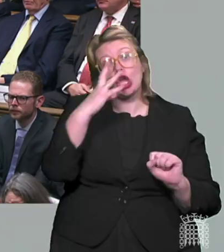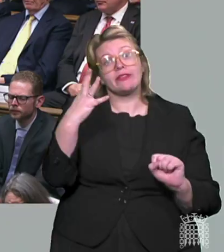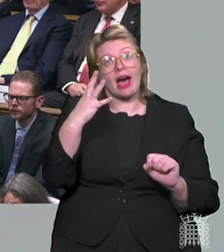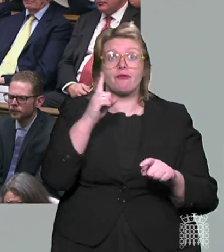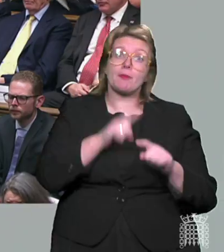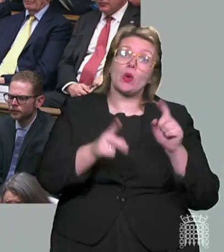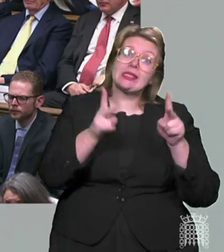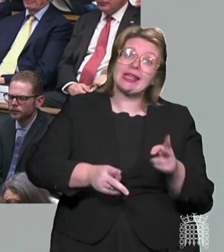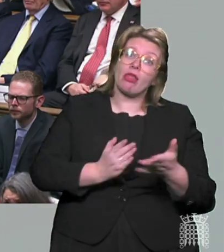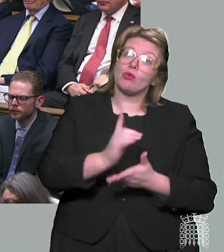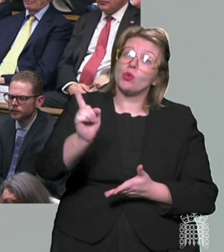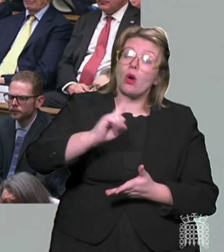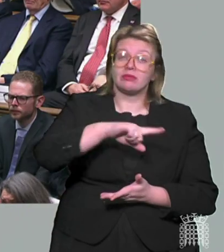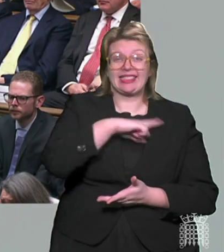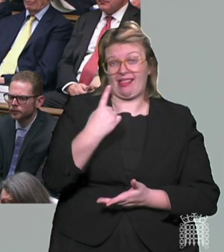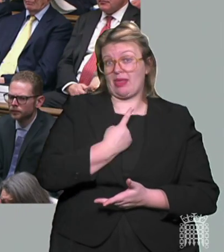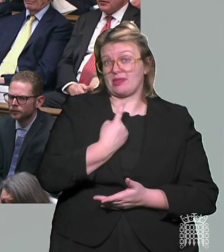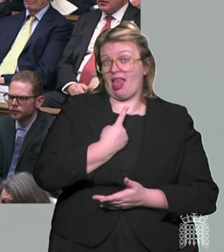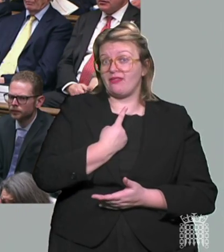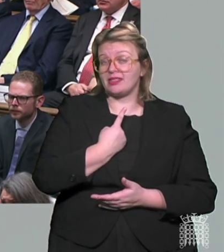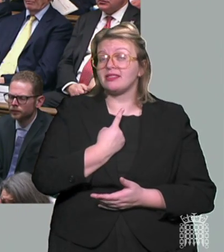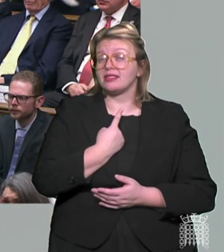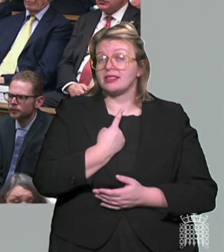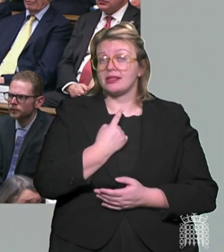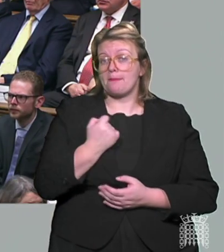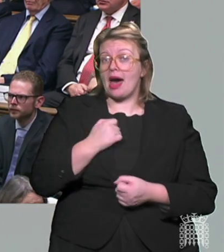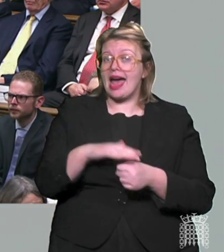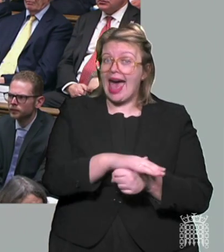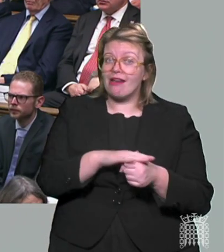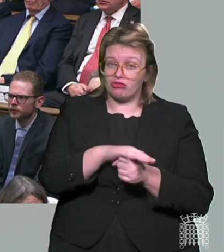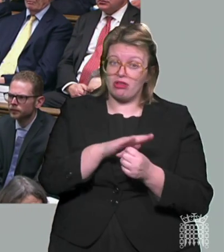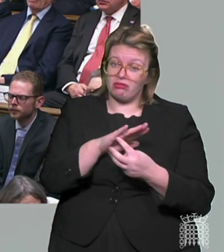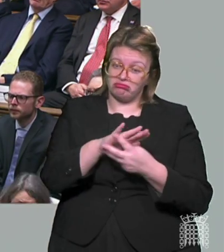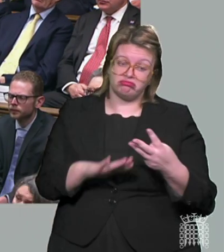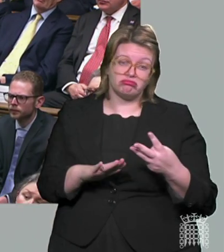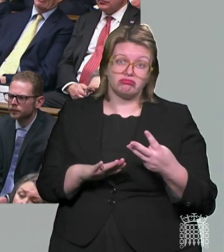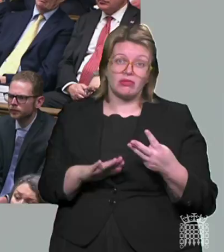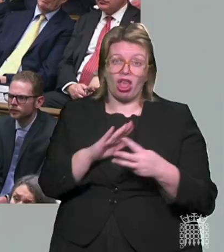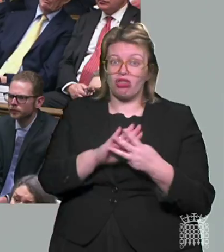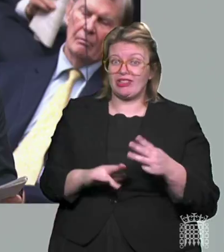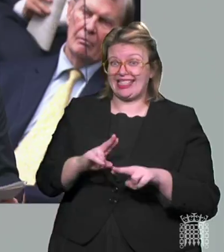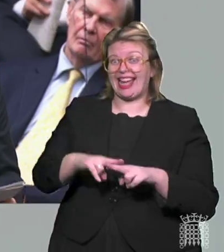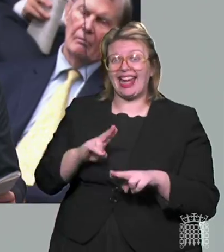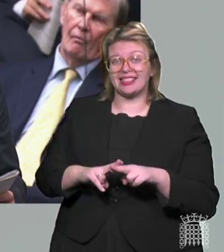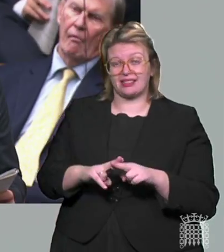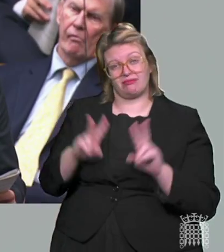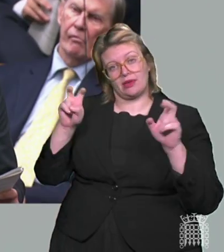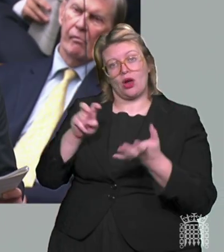Andy Airey, my constituent, Tim Owen and Mike Palmer are the Three Dads Walking.